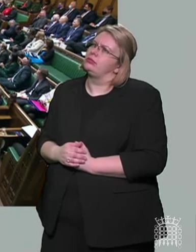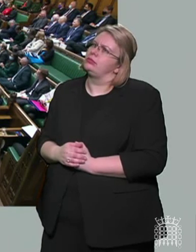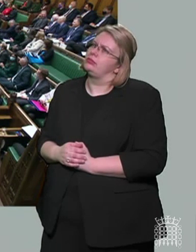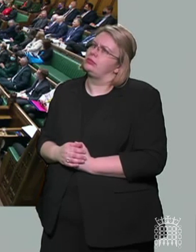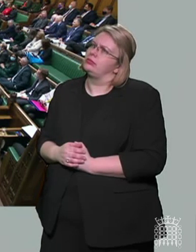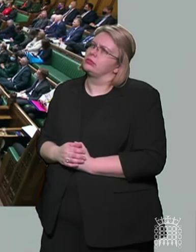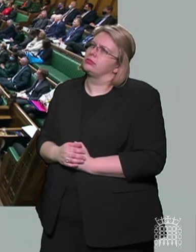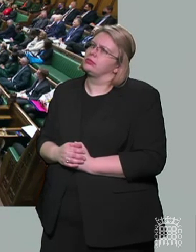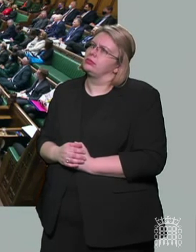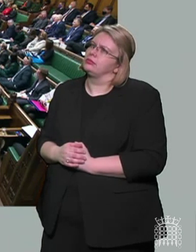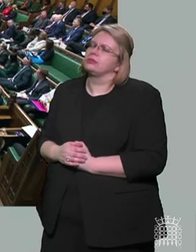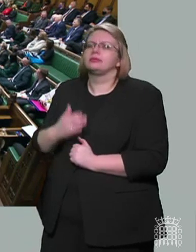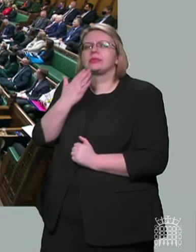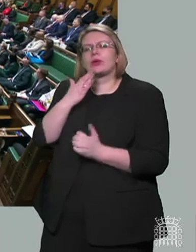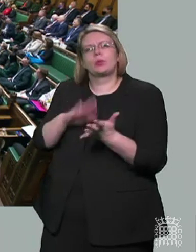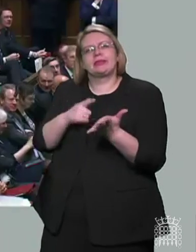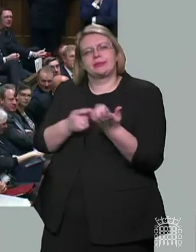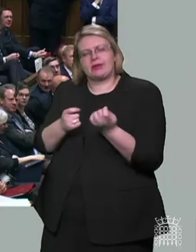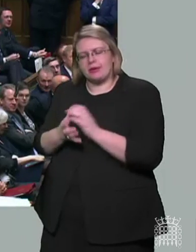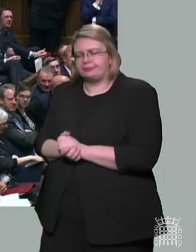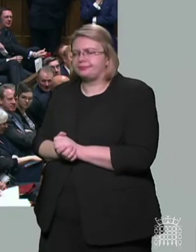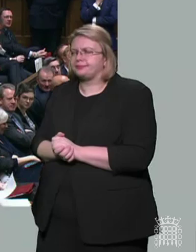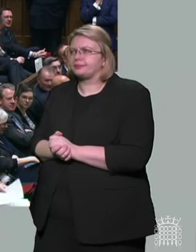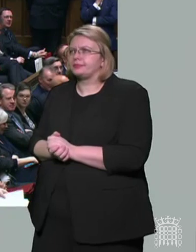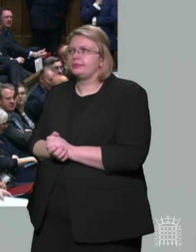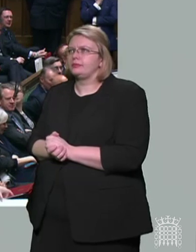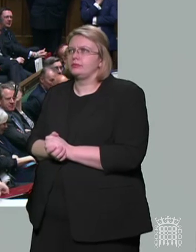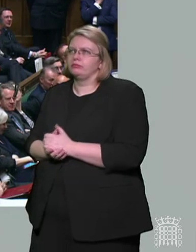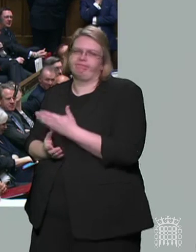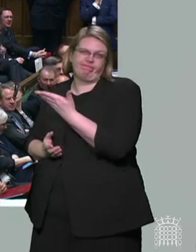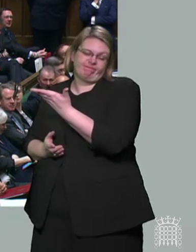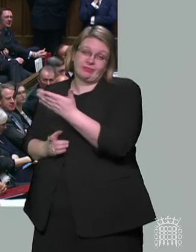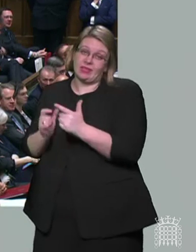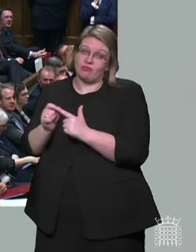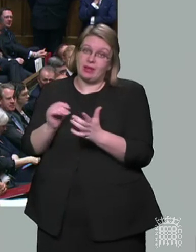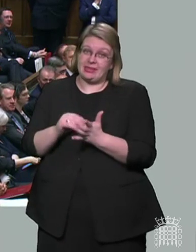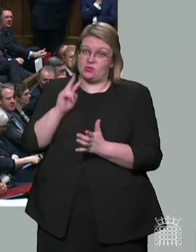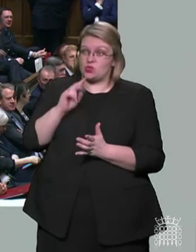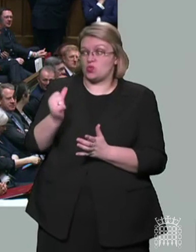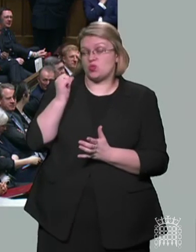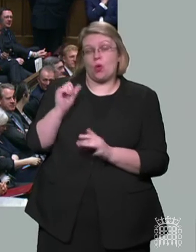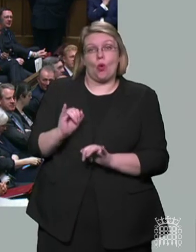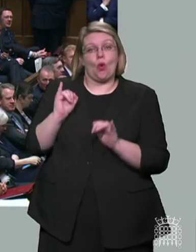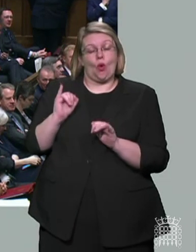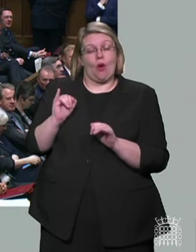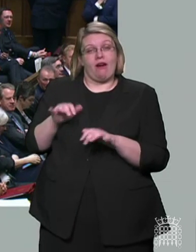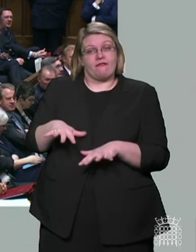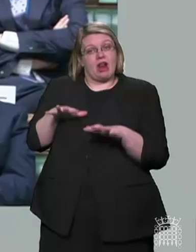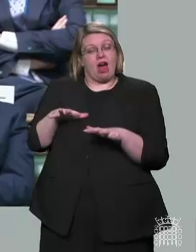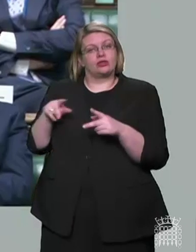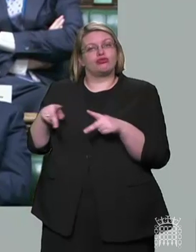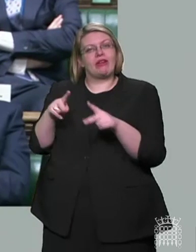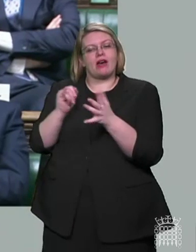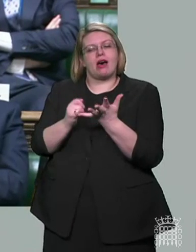The Prime Minister will have seen the devastation in Shrewsbury from the flooding of the River Severn.